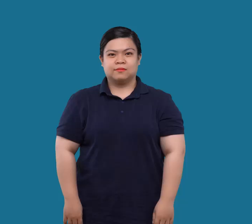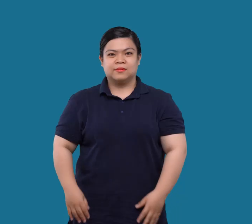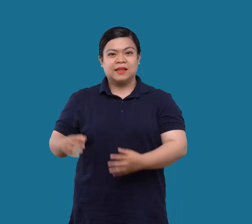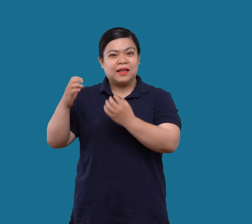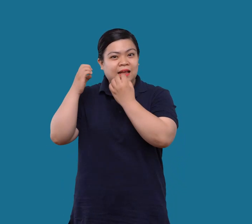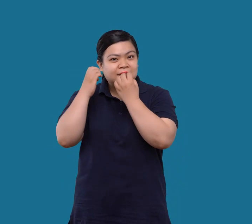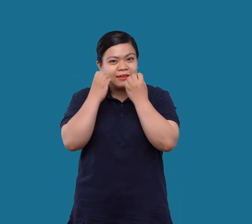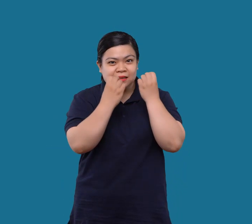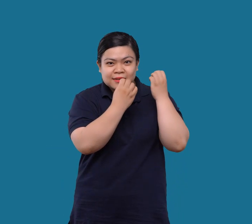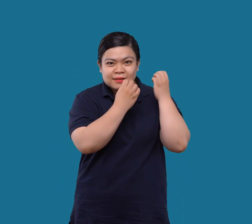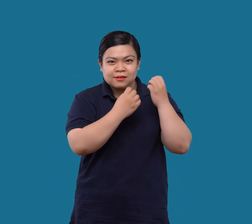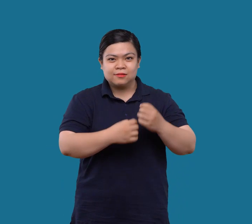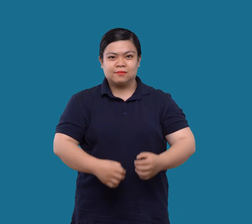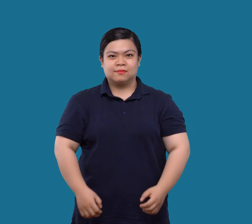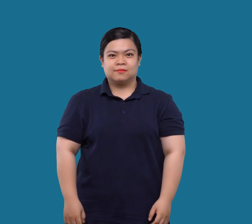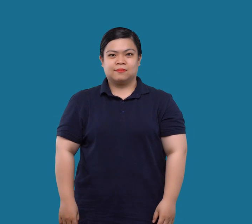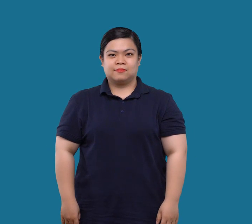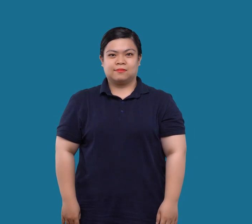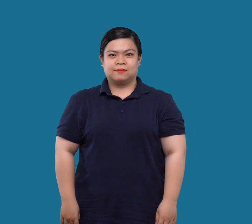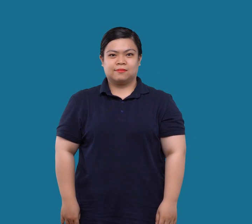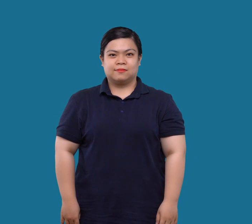quả dưa hấu